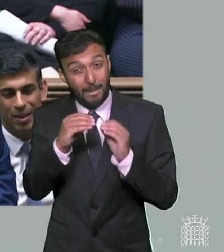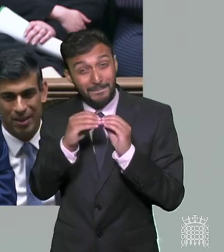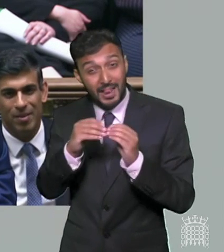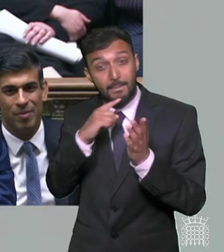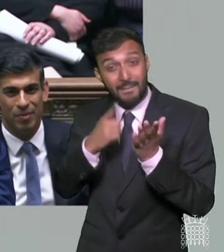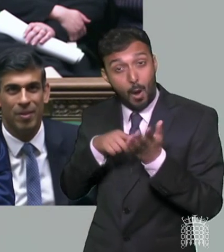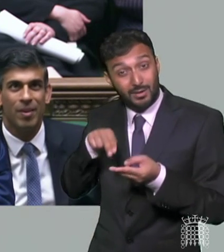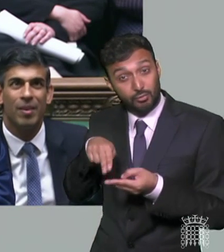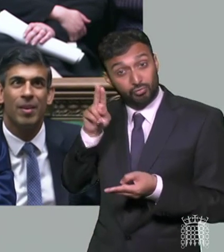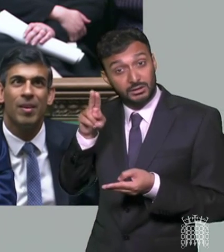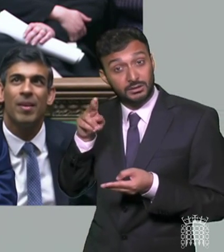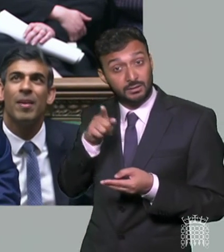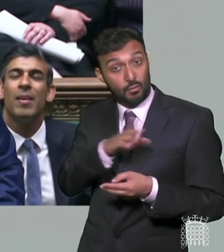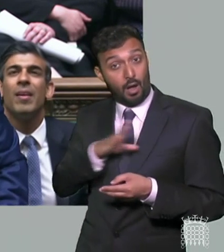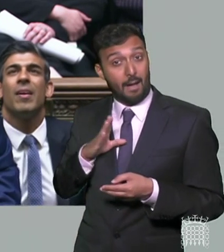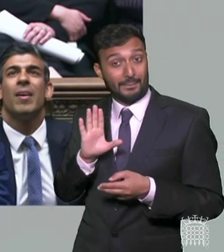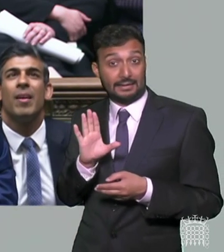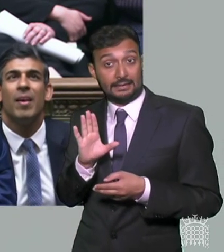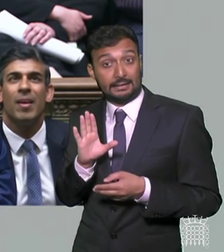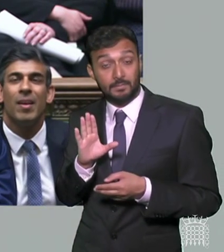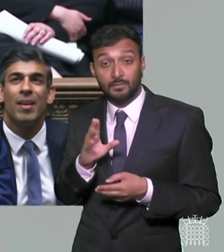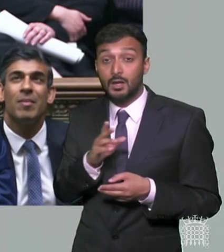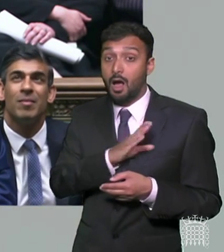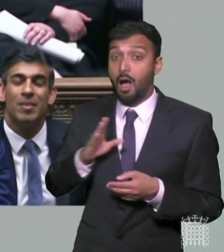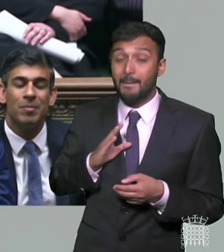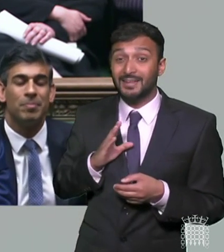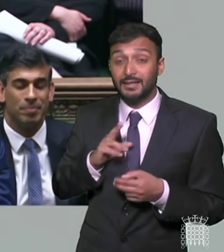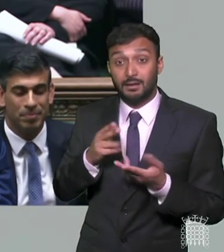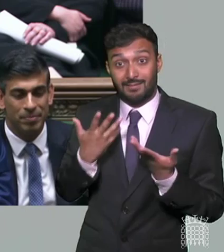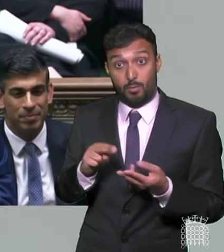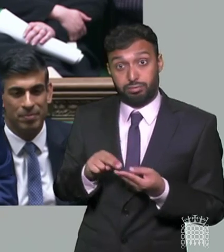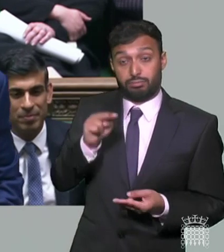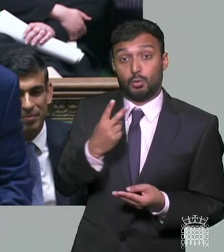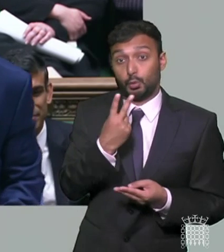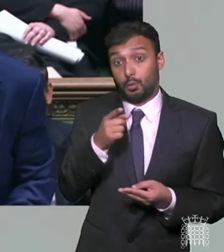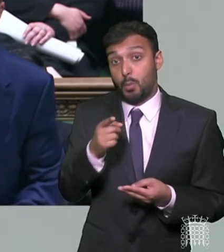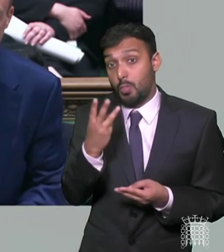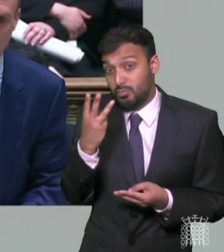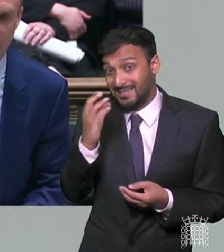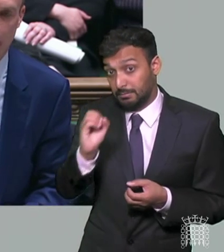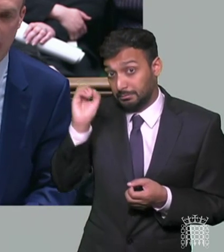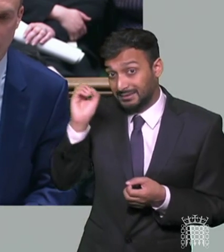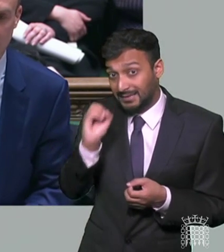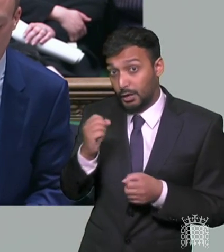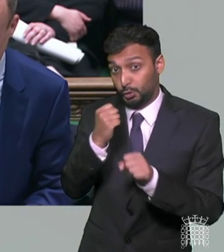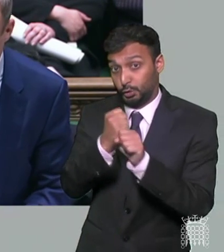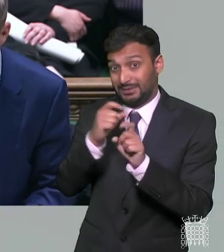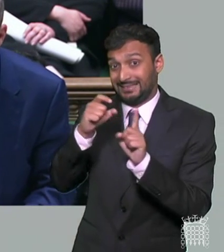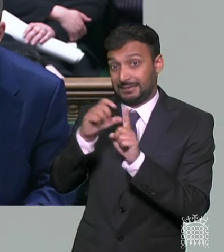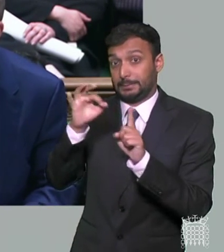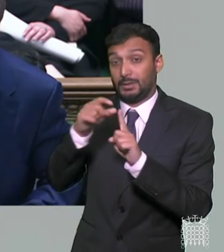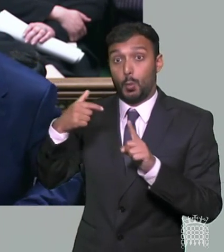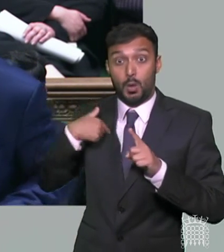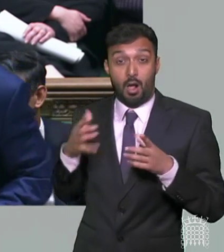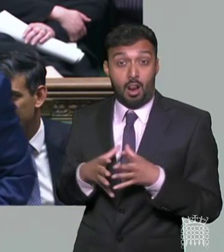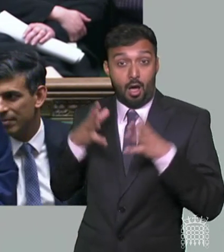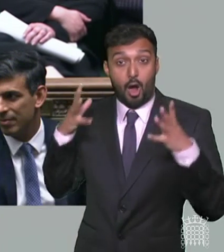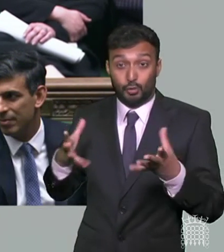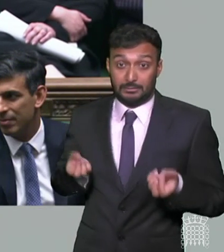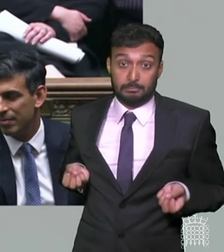Spending on the armed forces is rising to 2.3% of GDP—again, making us the largest military spender in Europe.